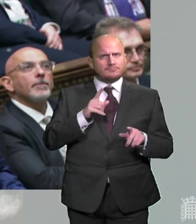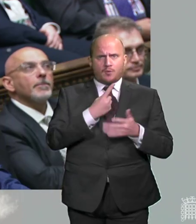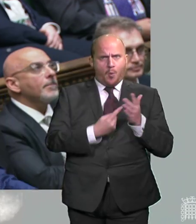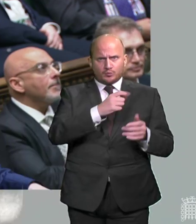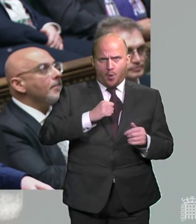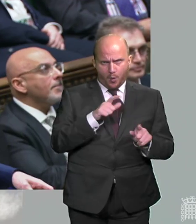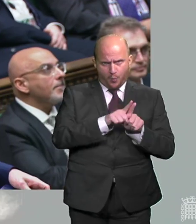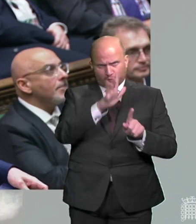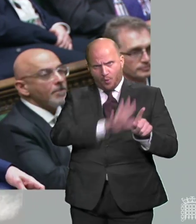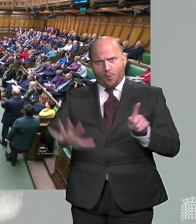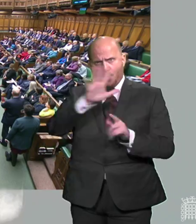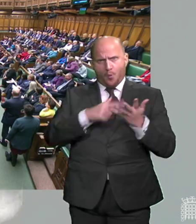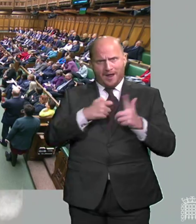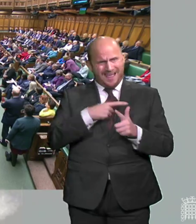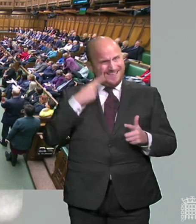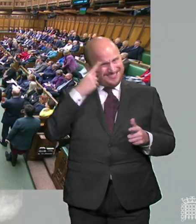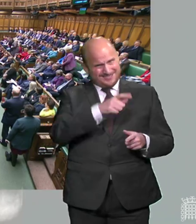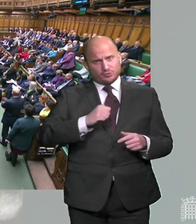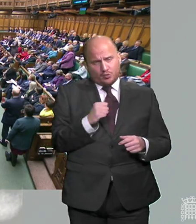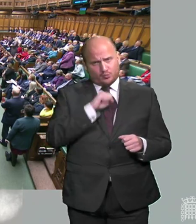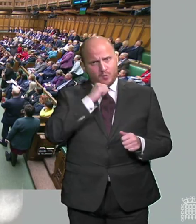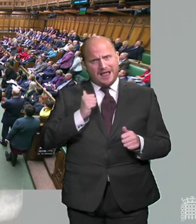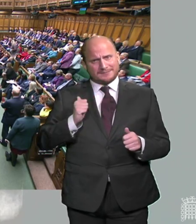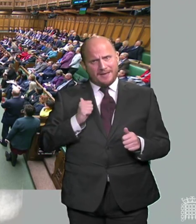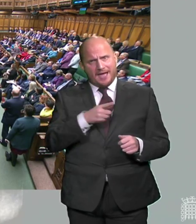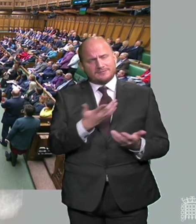I think that is what the Scottish people expect.